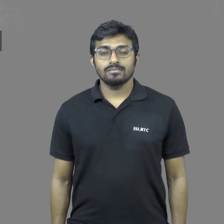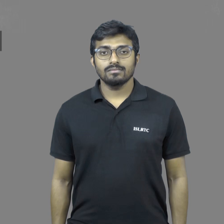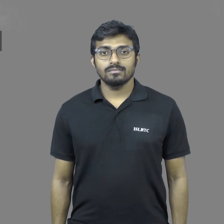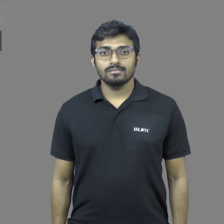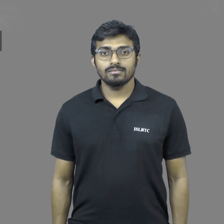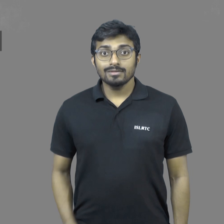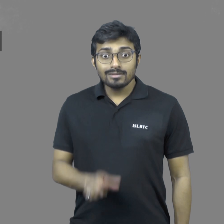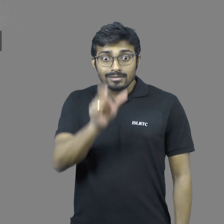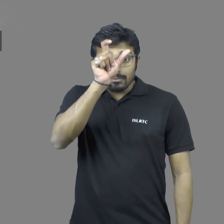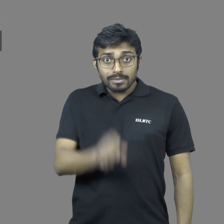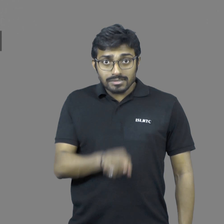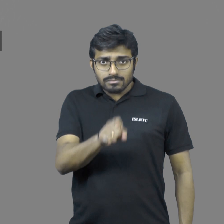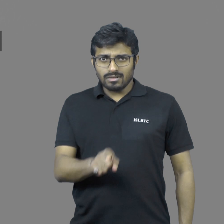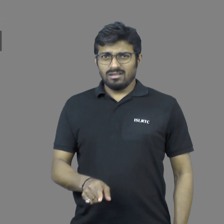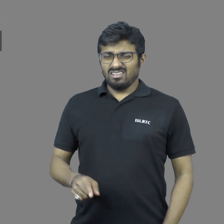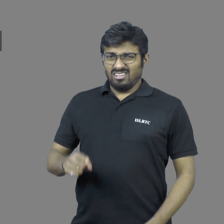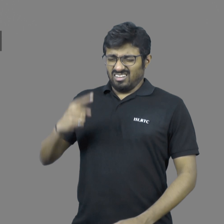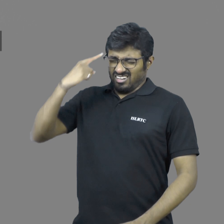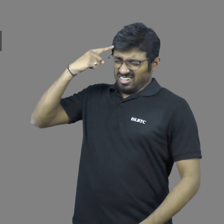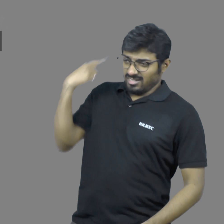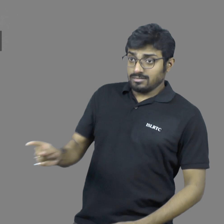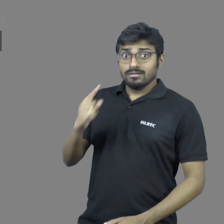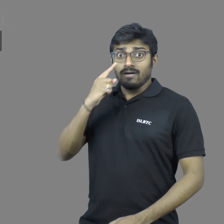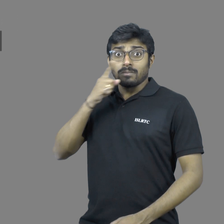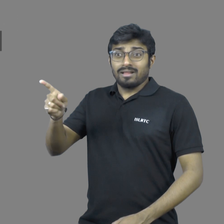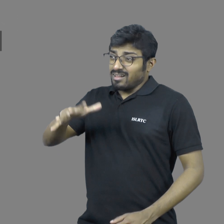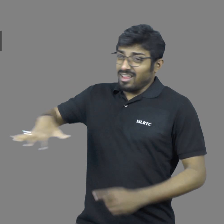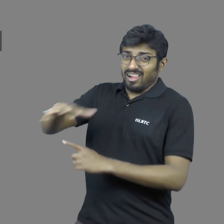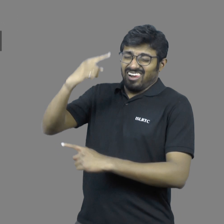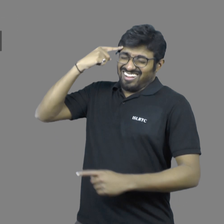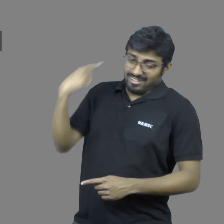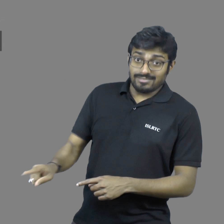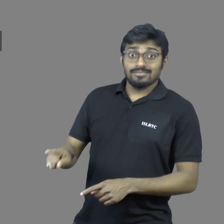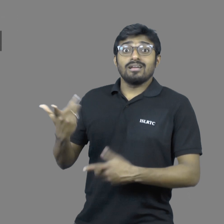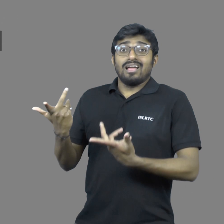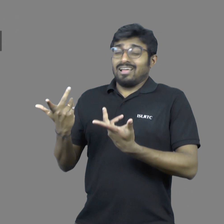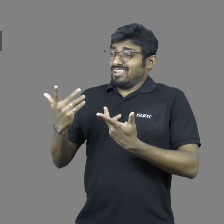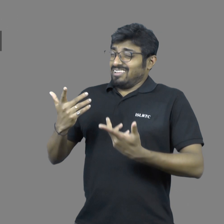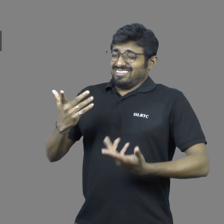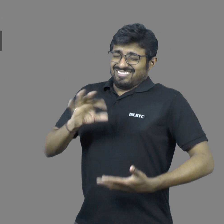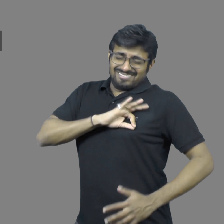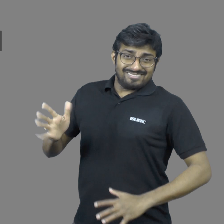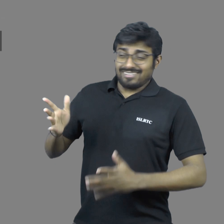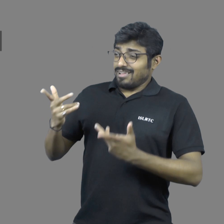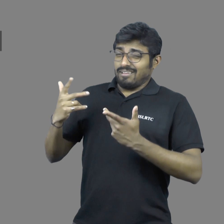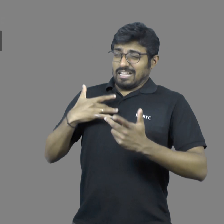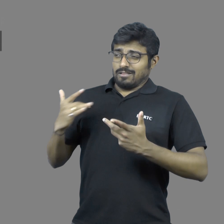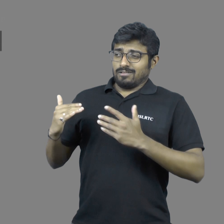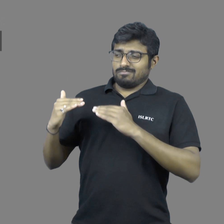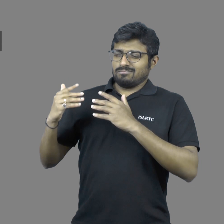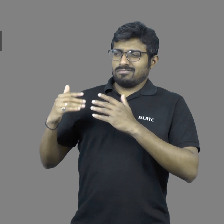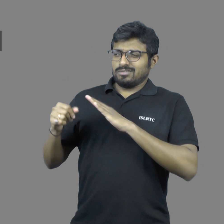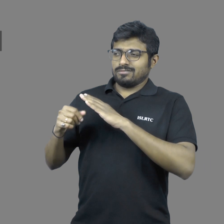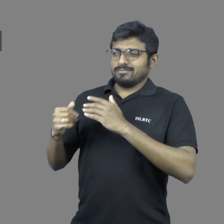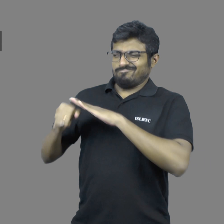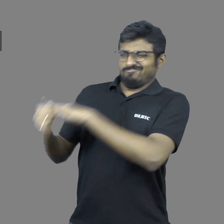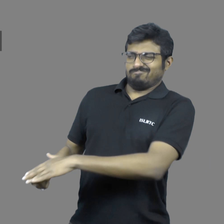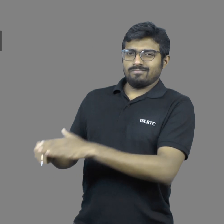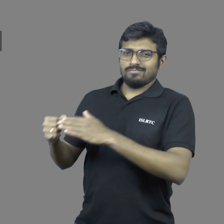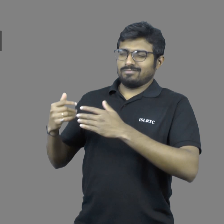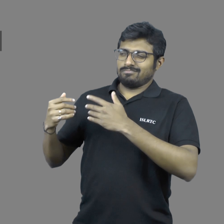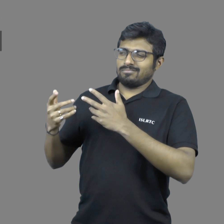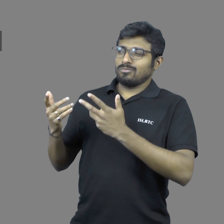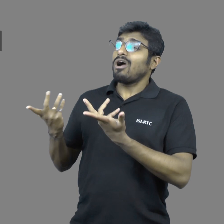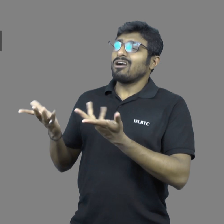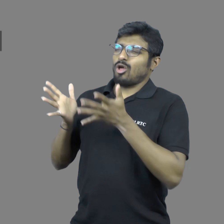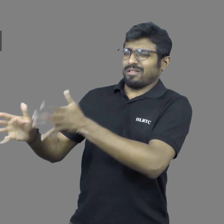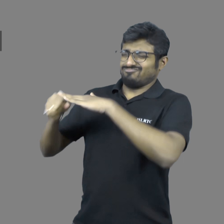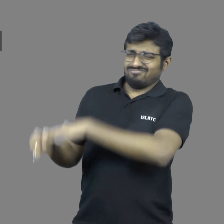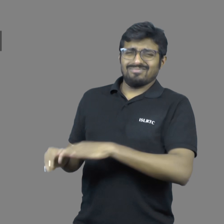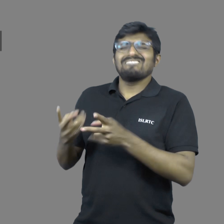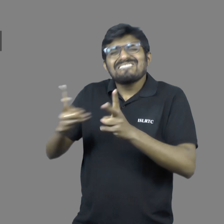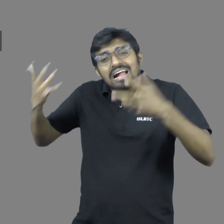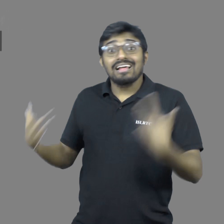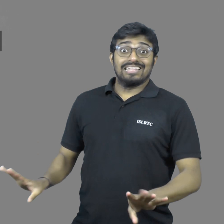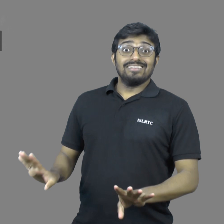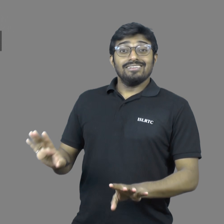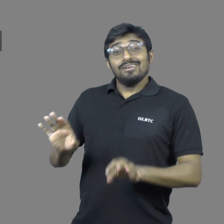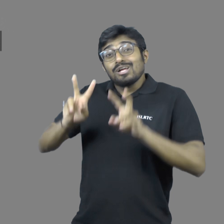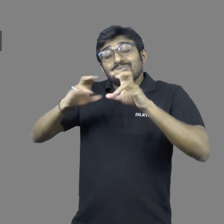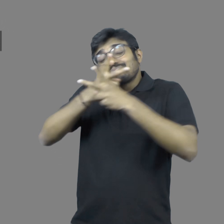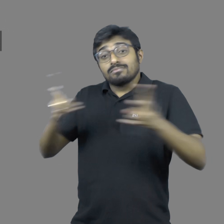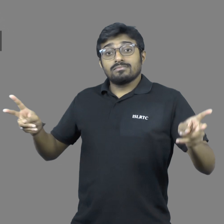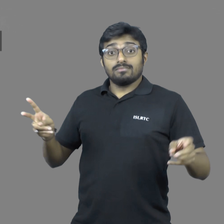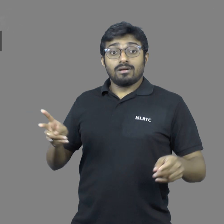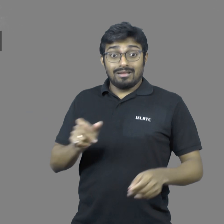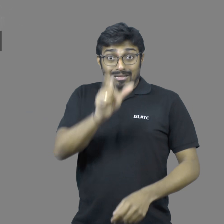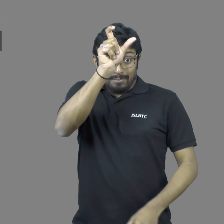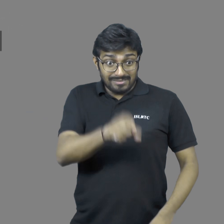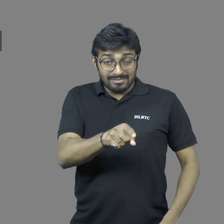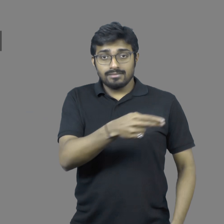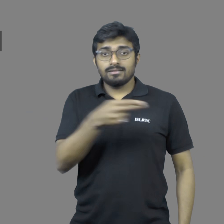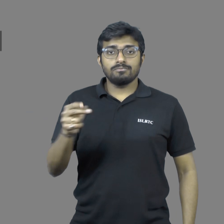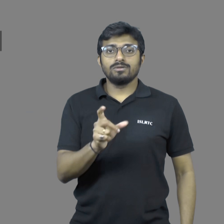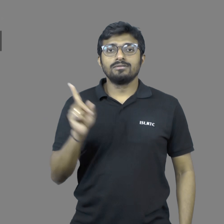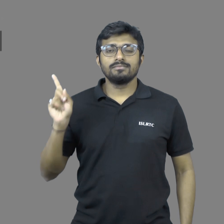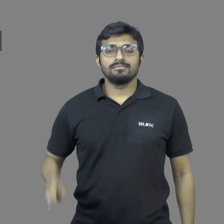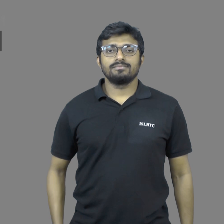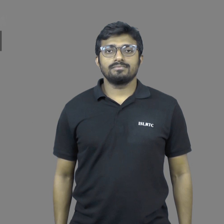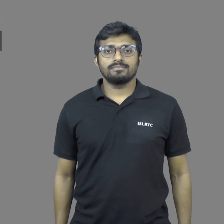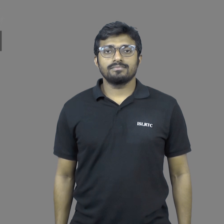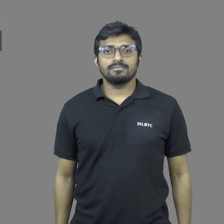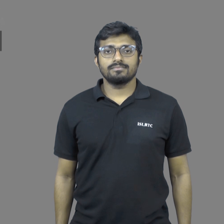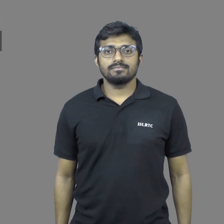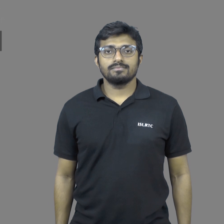Misogynist